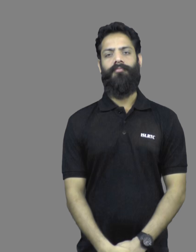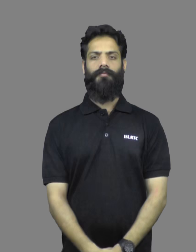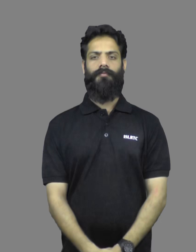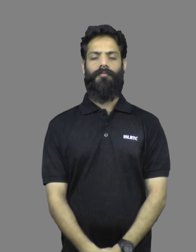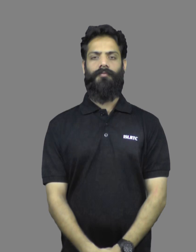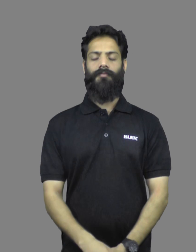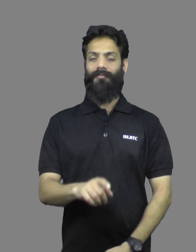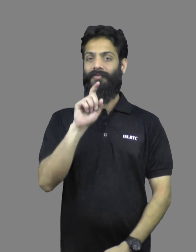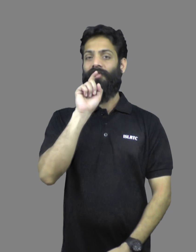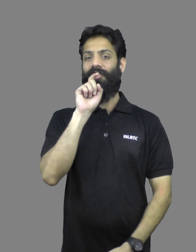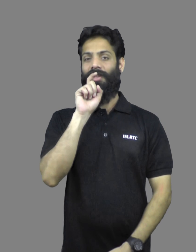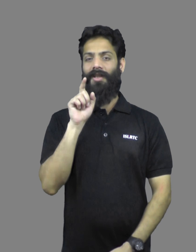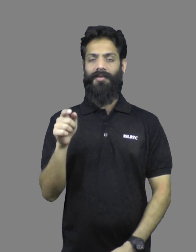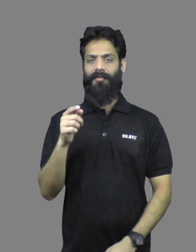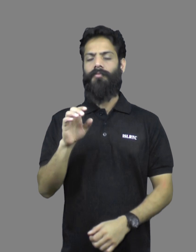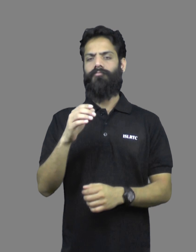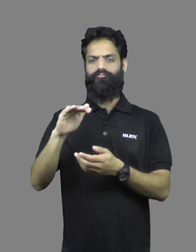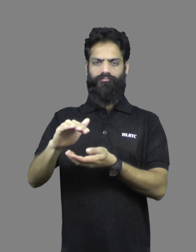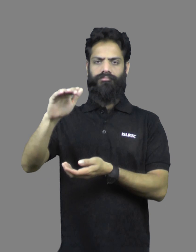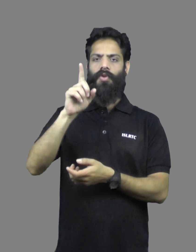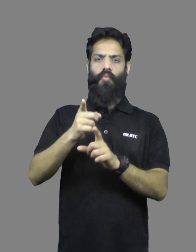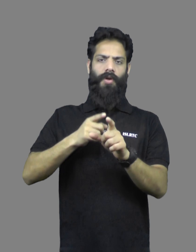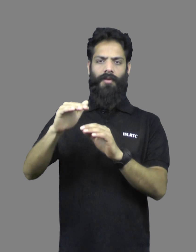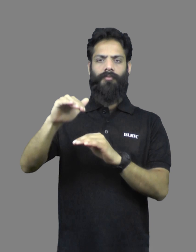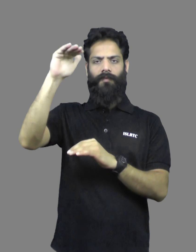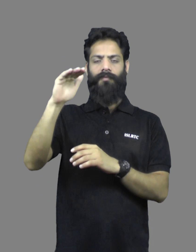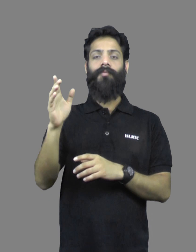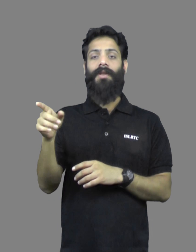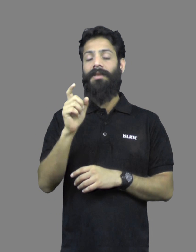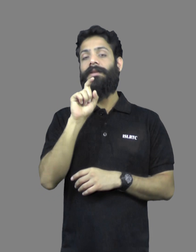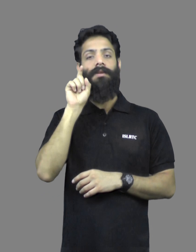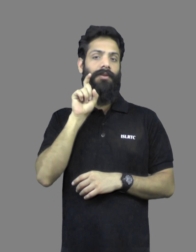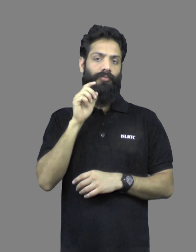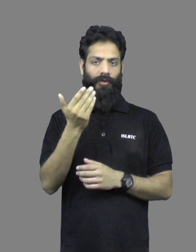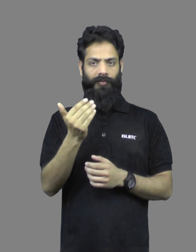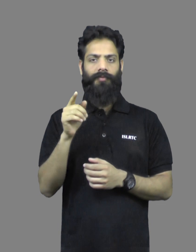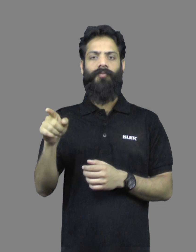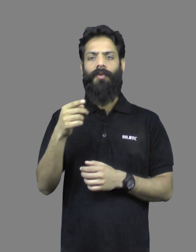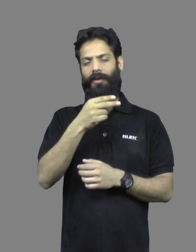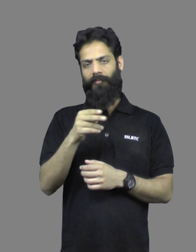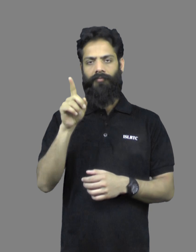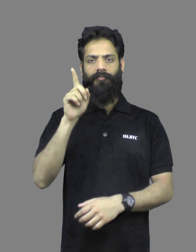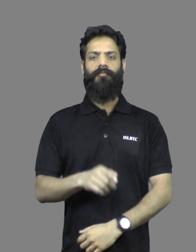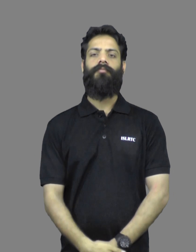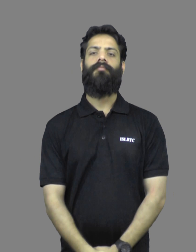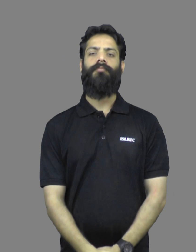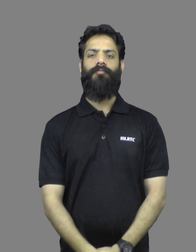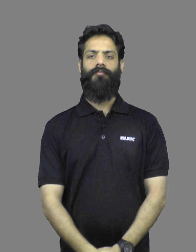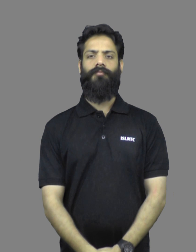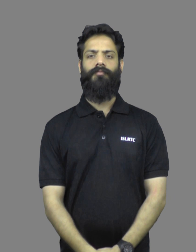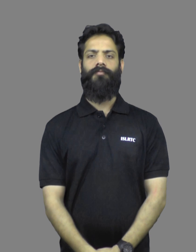Cock